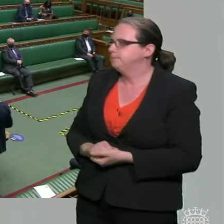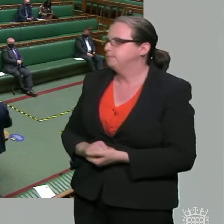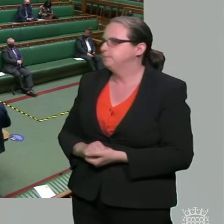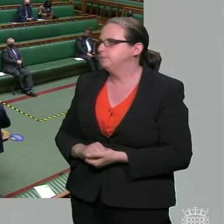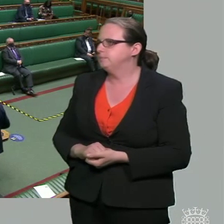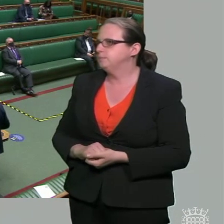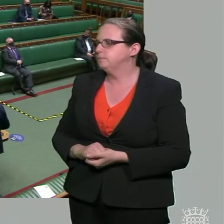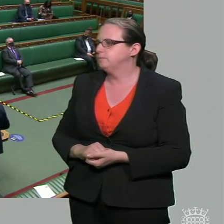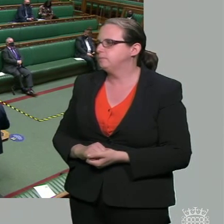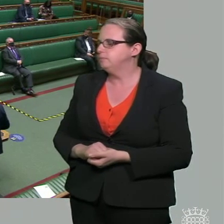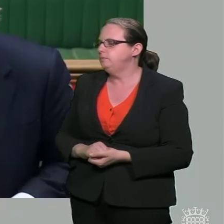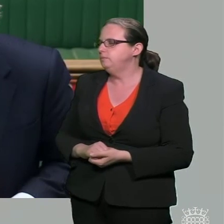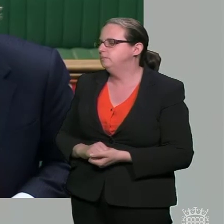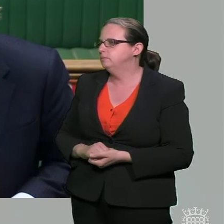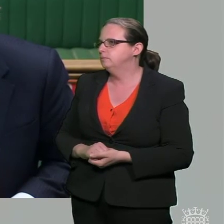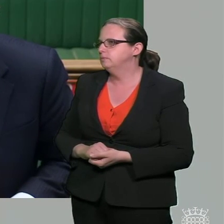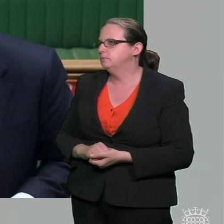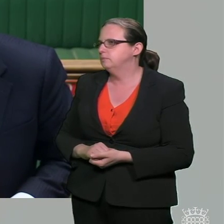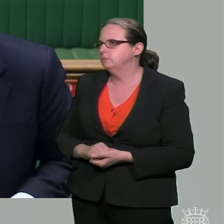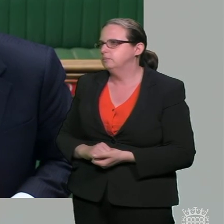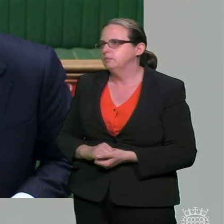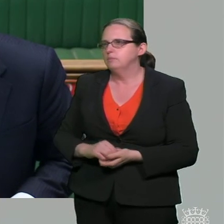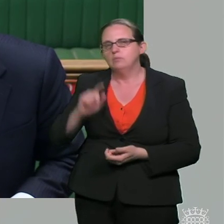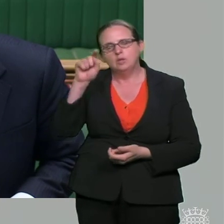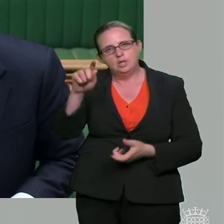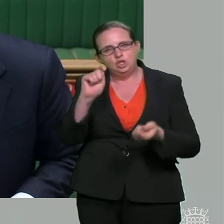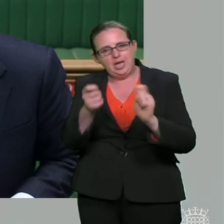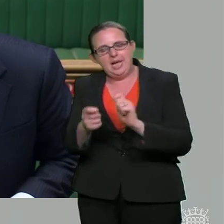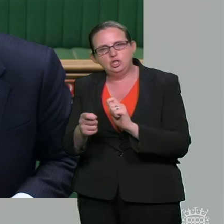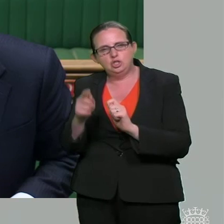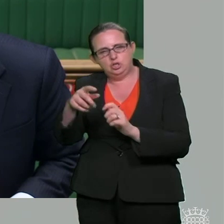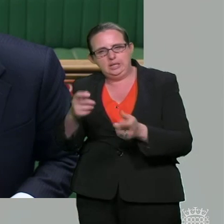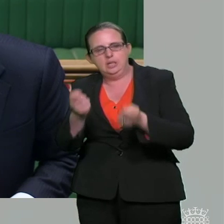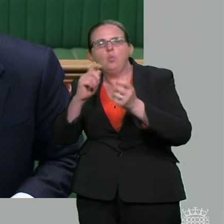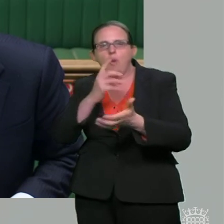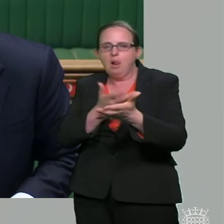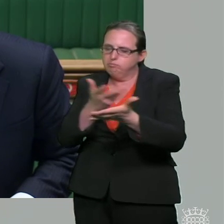Yes, and all the changes that the honourable Lady mentions will be consulted on in the usual way.